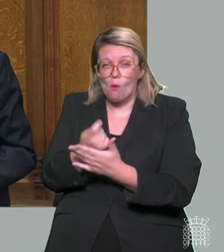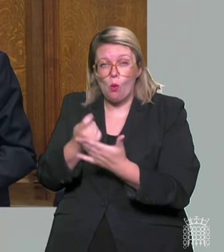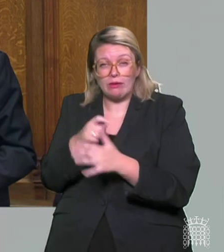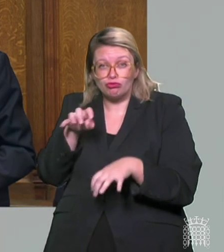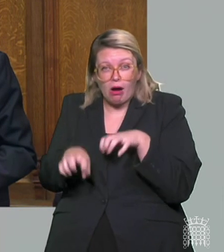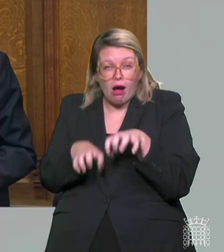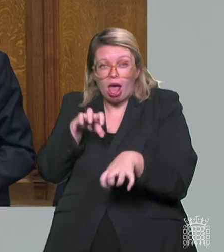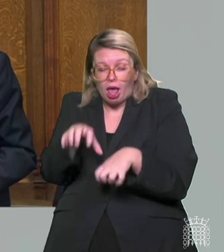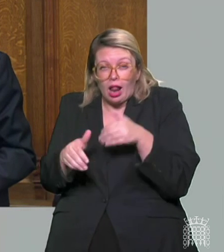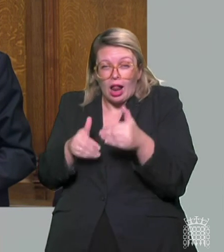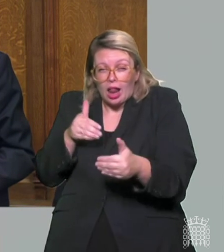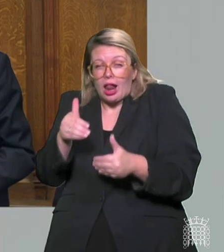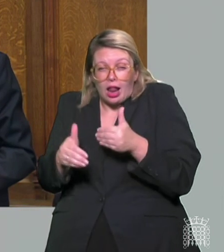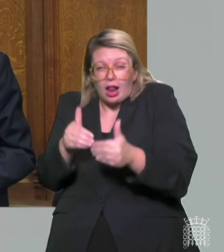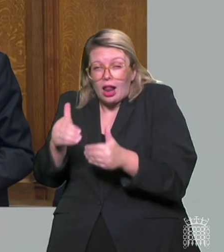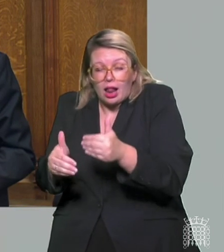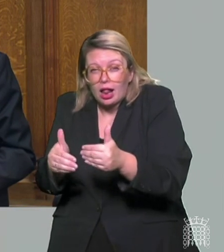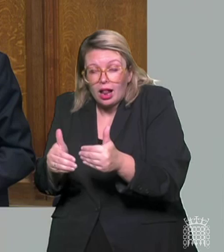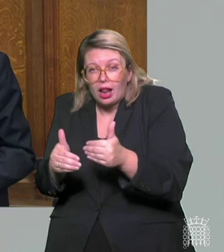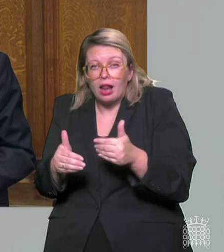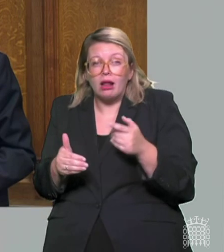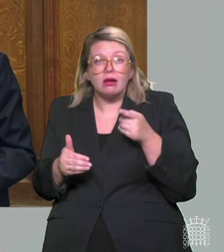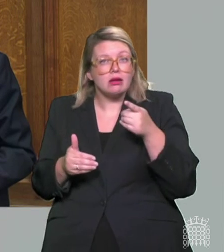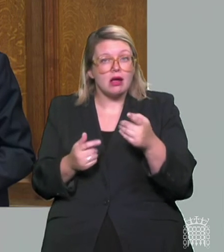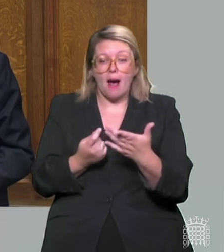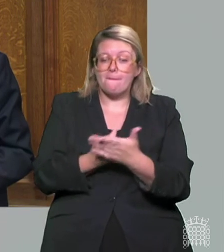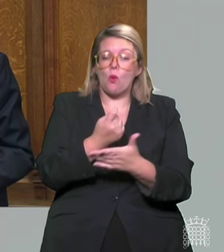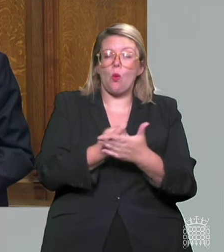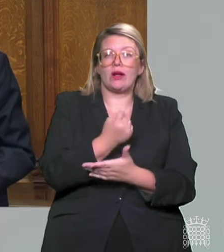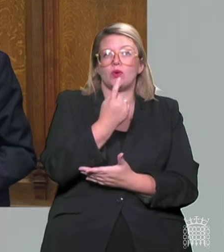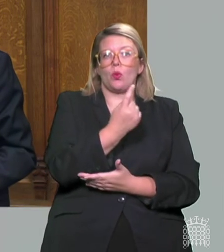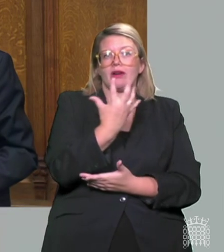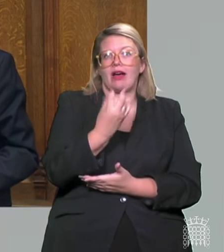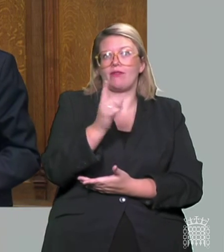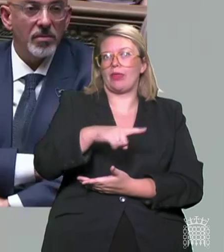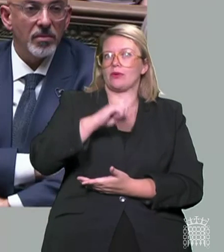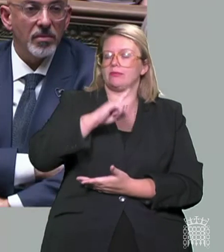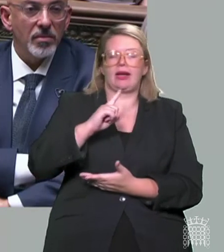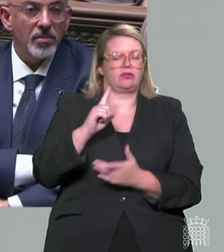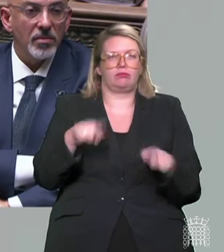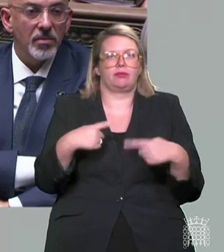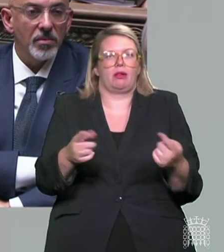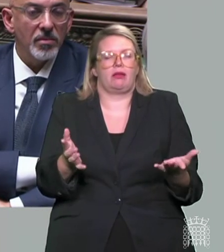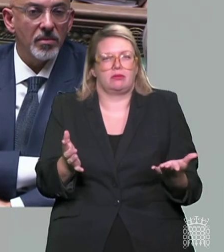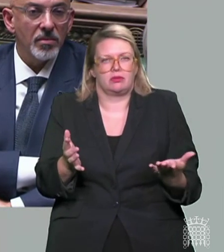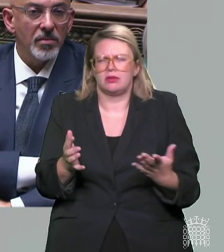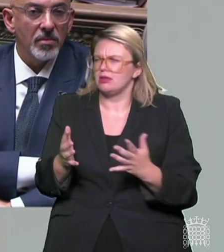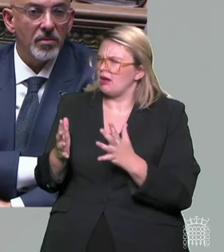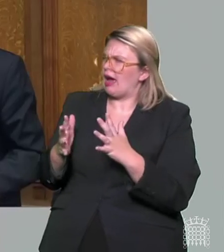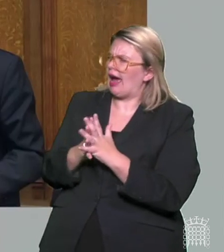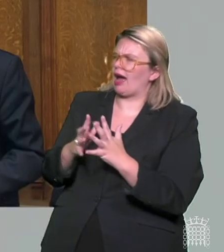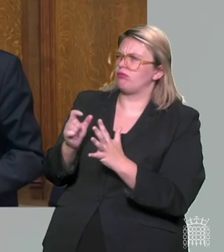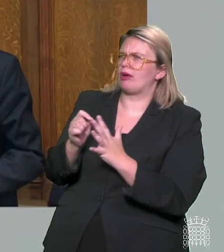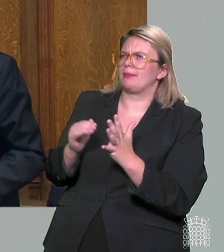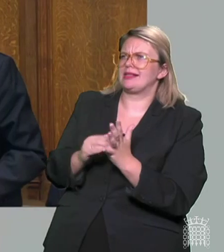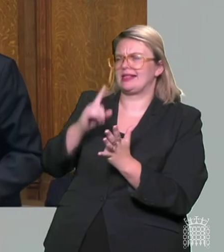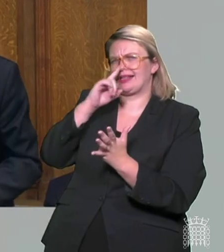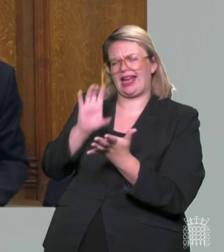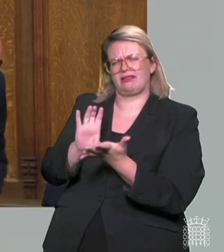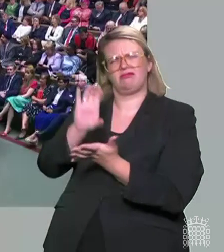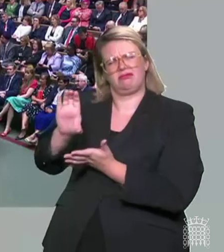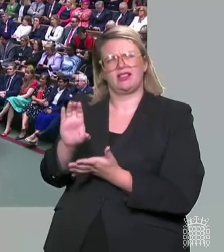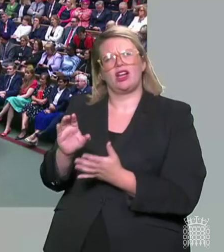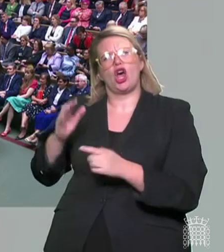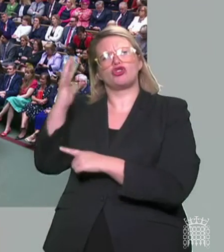Given that they can barely afford a £150,000 mortgage on a new home, can the Prime Minister tell the House how he could afford a £150,000 treehouse?